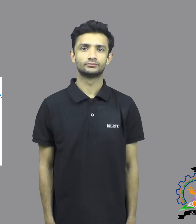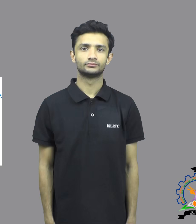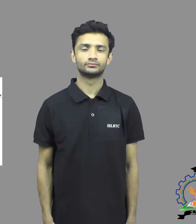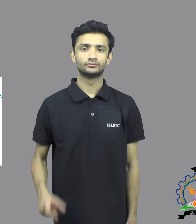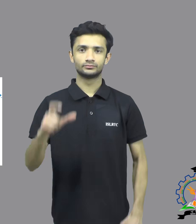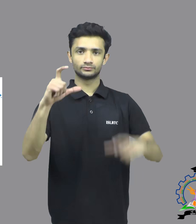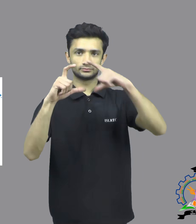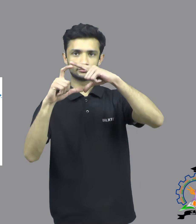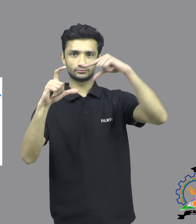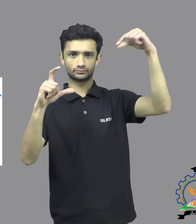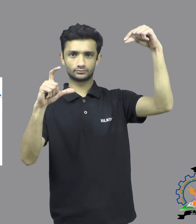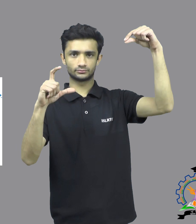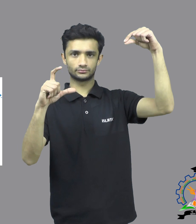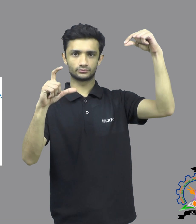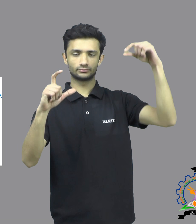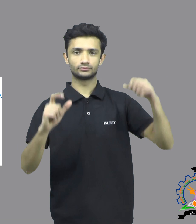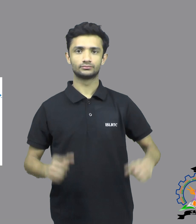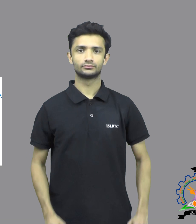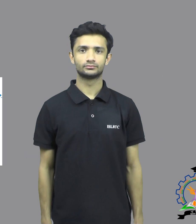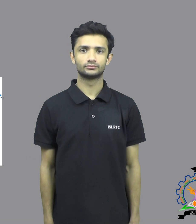Cyprus